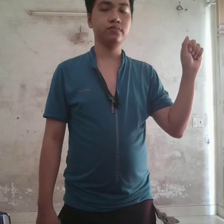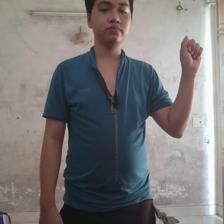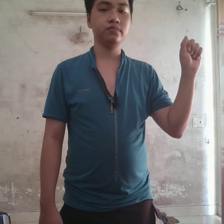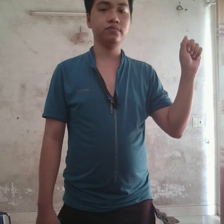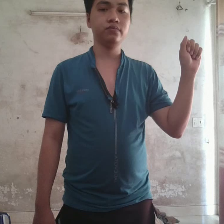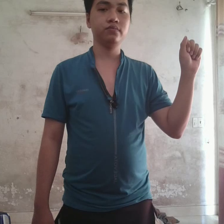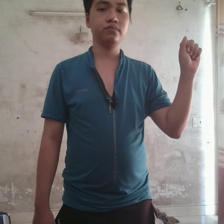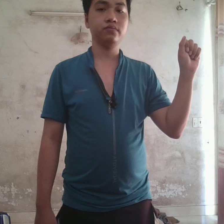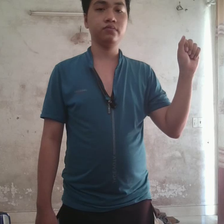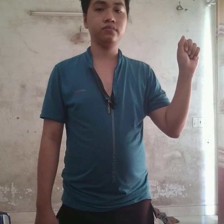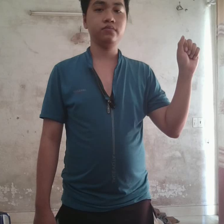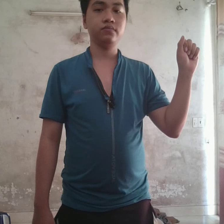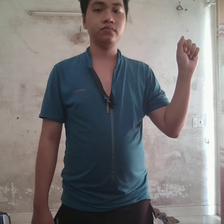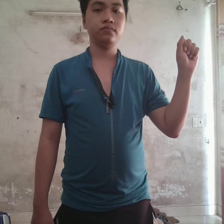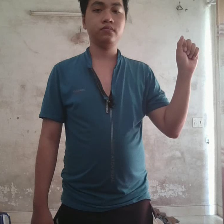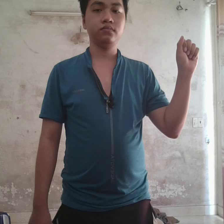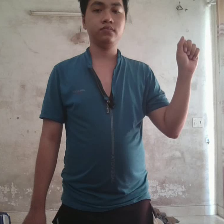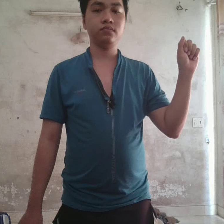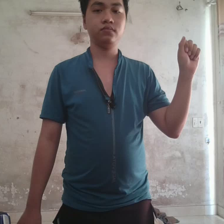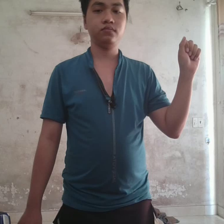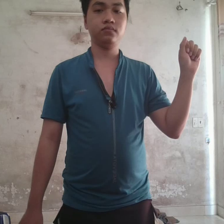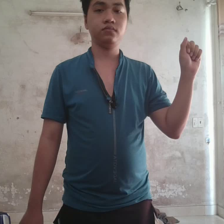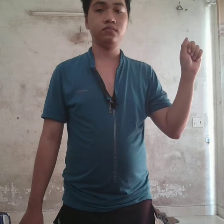a